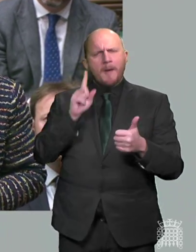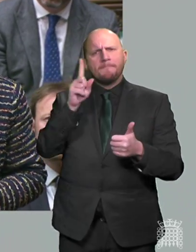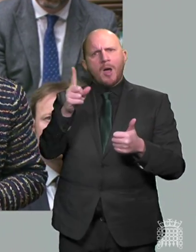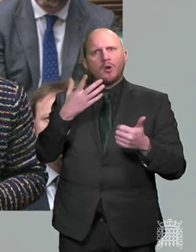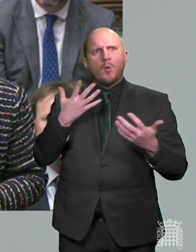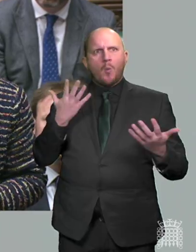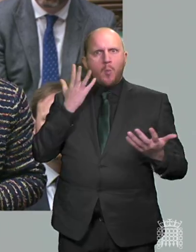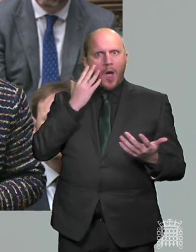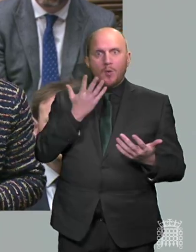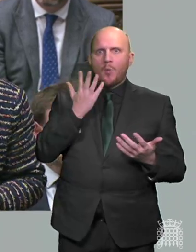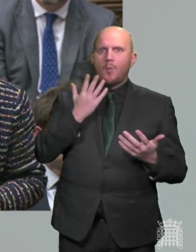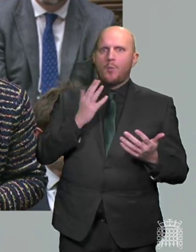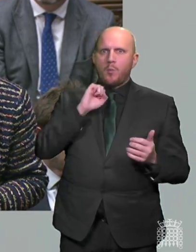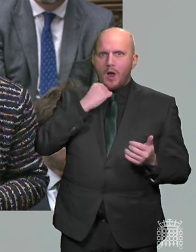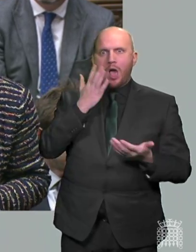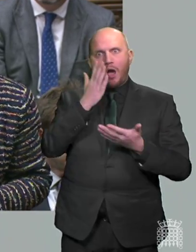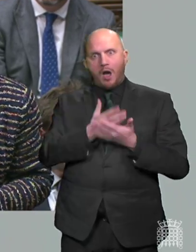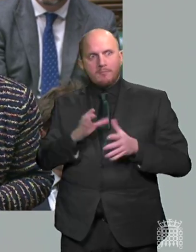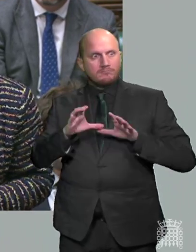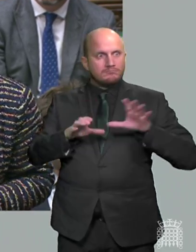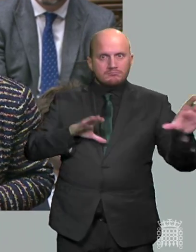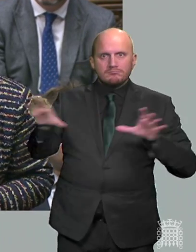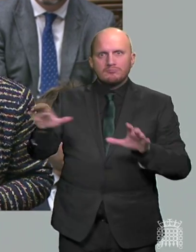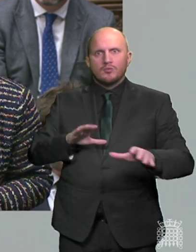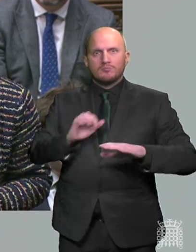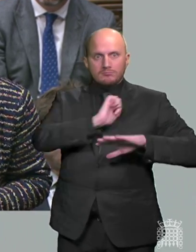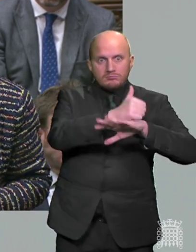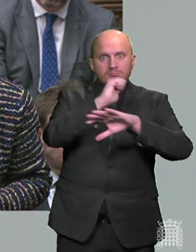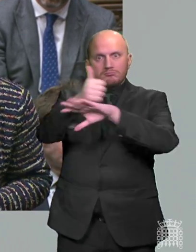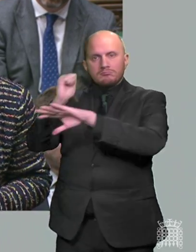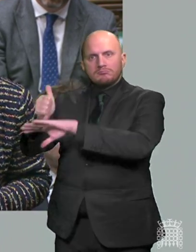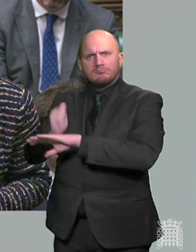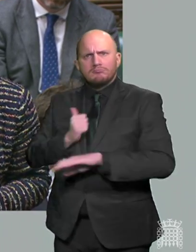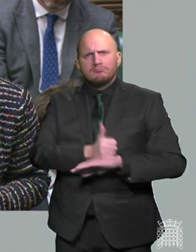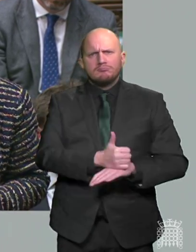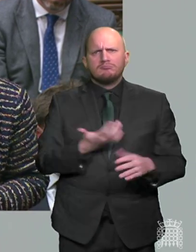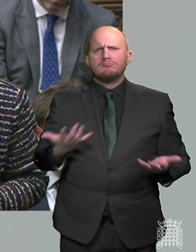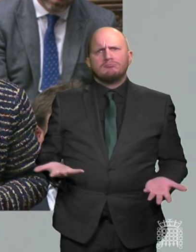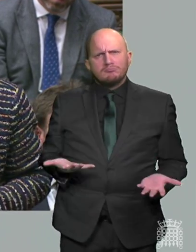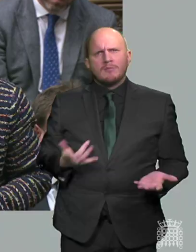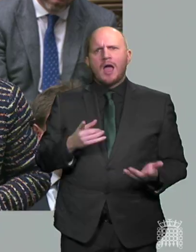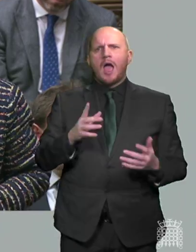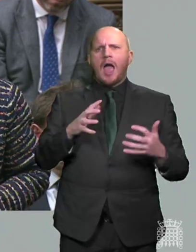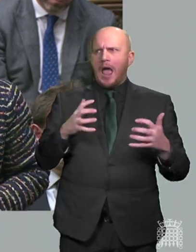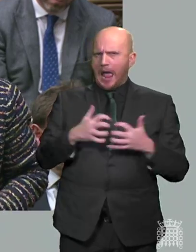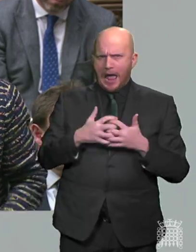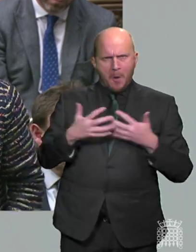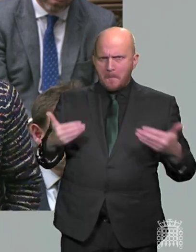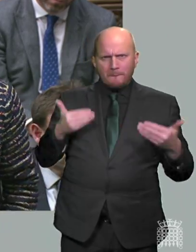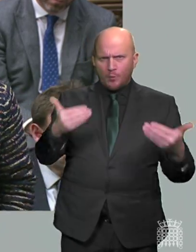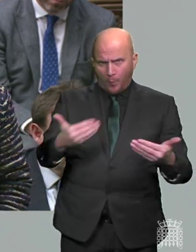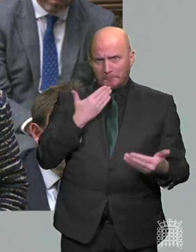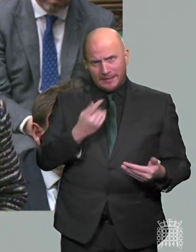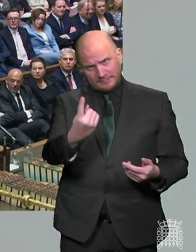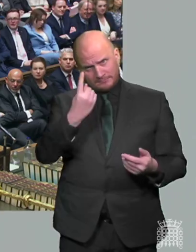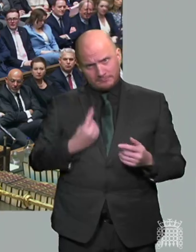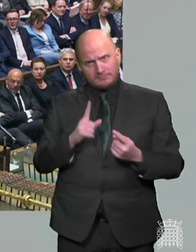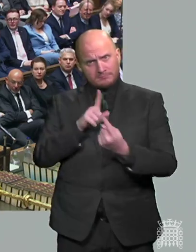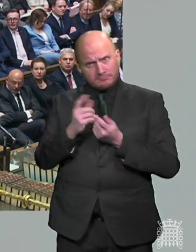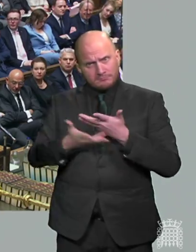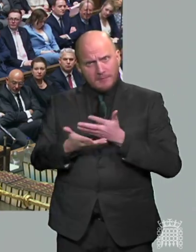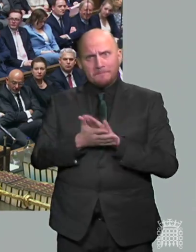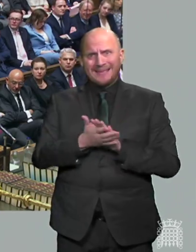Will the Prime Minister come with me to meet Rolls-Royce to discuss how to move things forward and ensure that the UK benefits from this exciting opportunity?